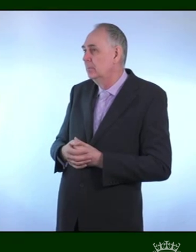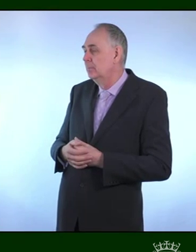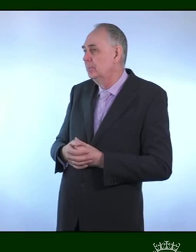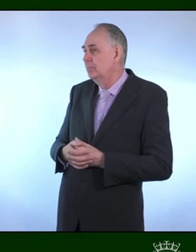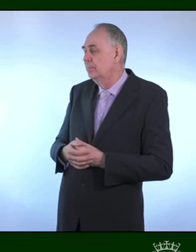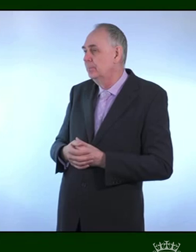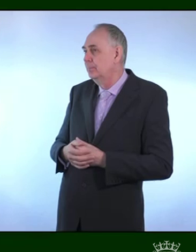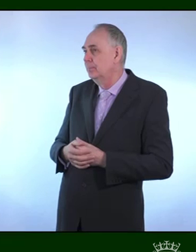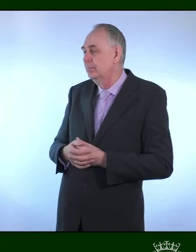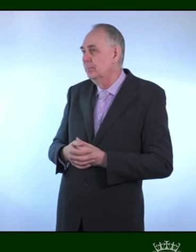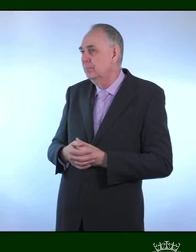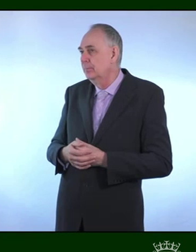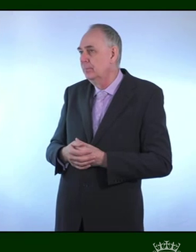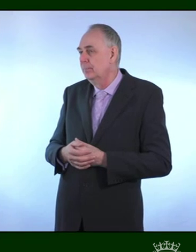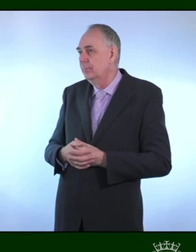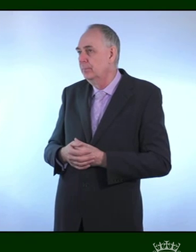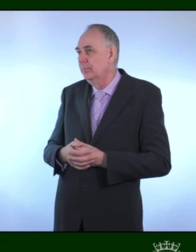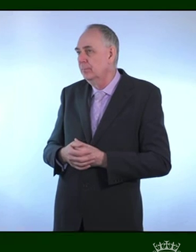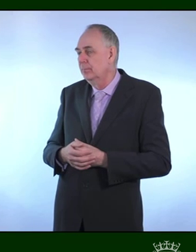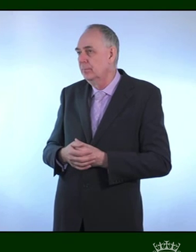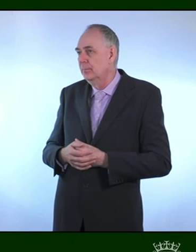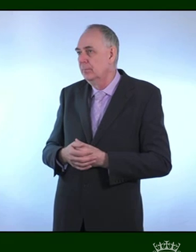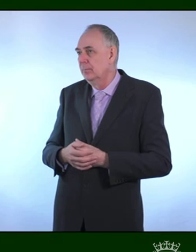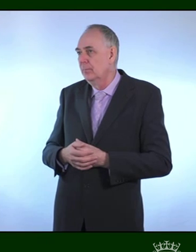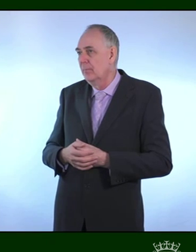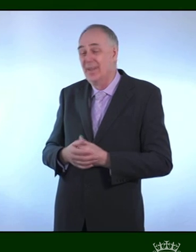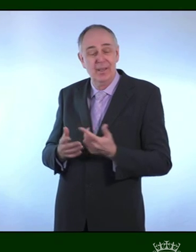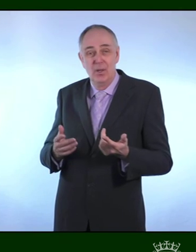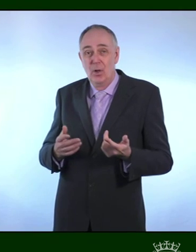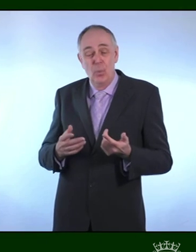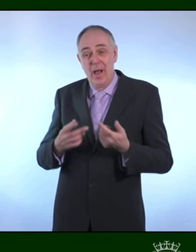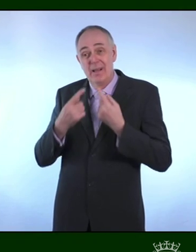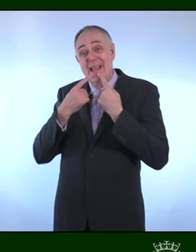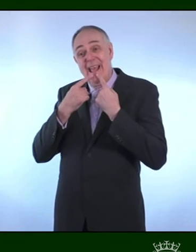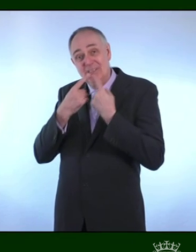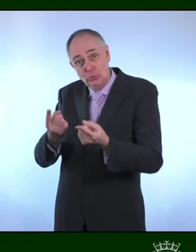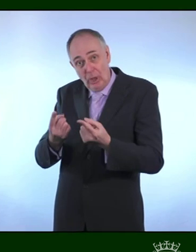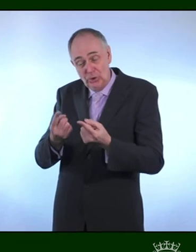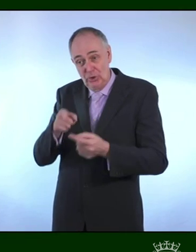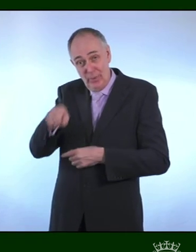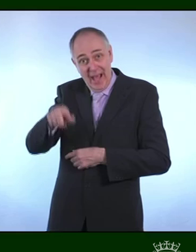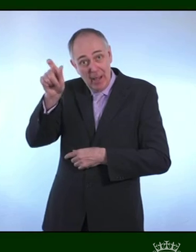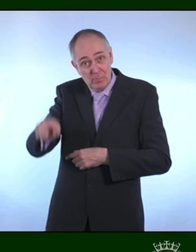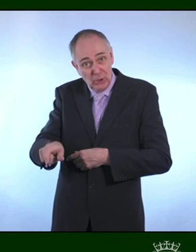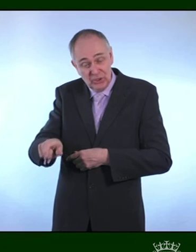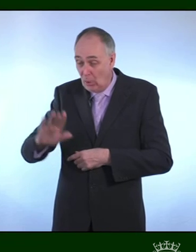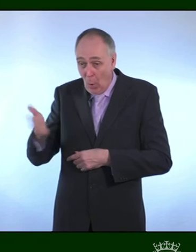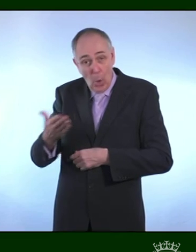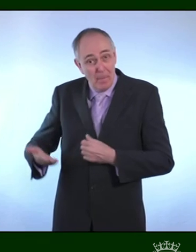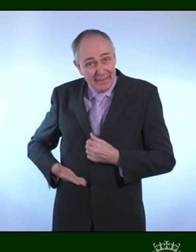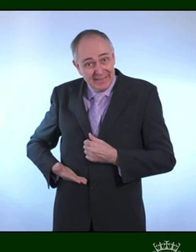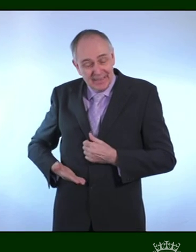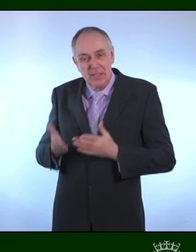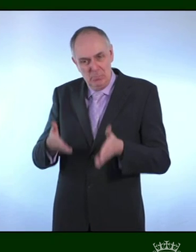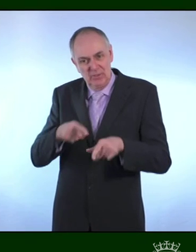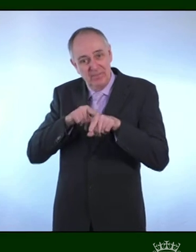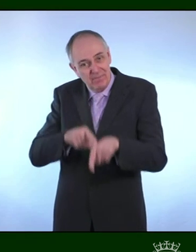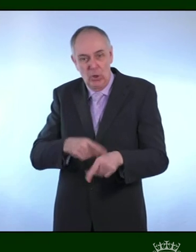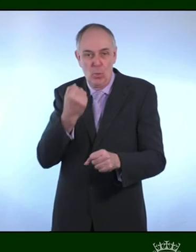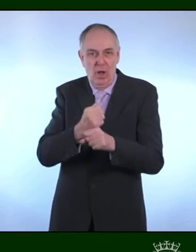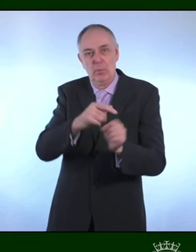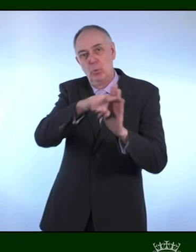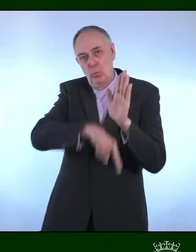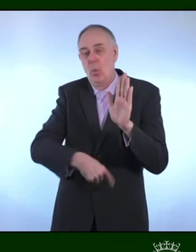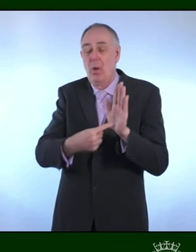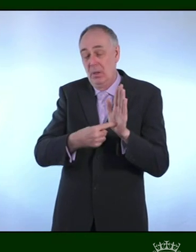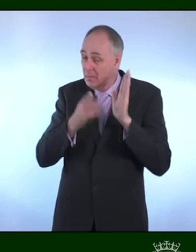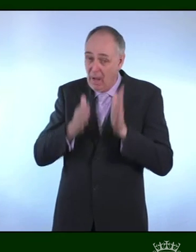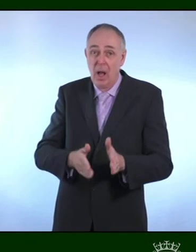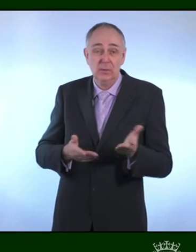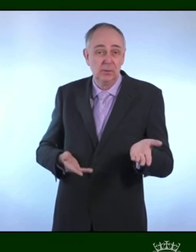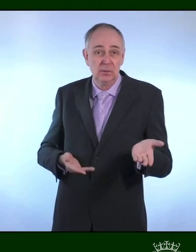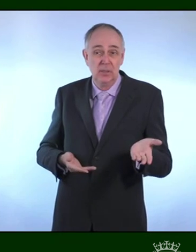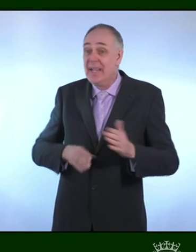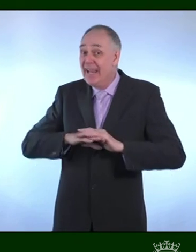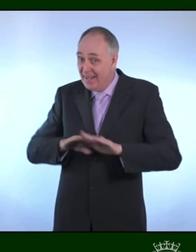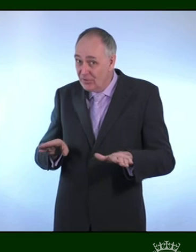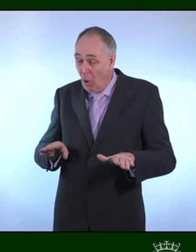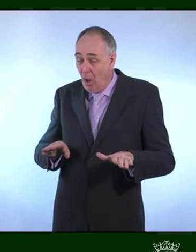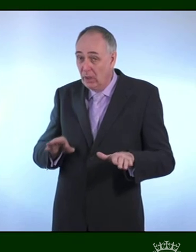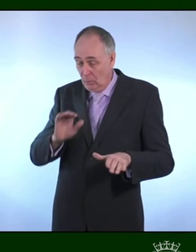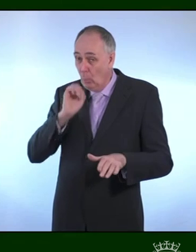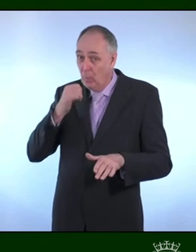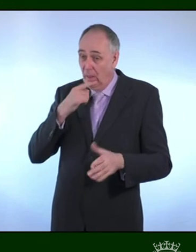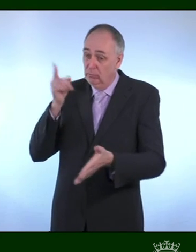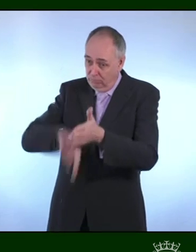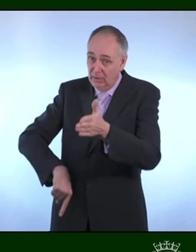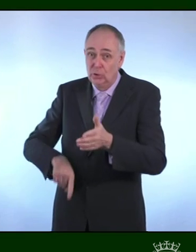The advice—the instruction—to the gentleman in question, and indeed every business, is to follow what the Government have said: to obey the rules or to expect the consequences.